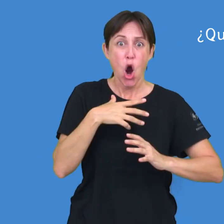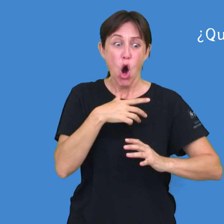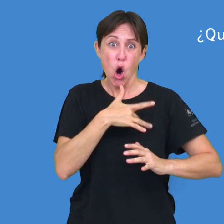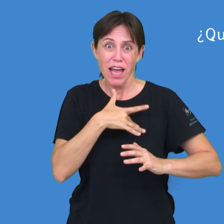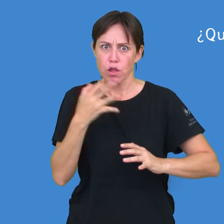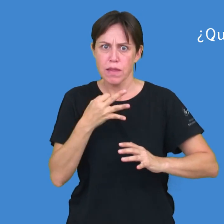corazón